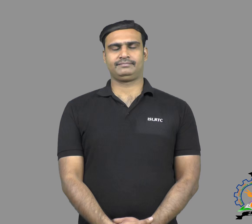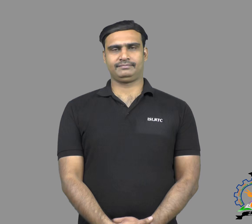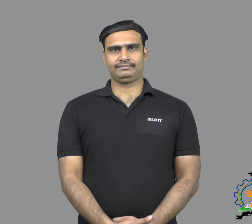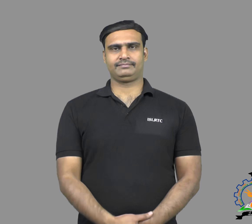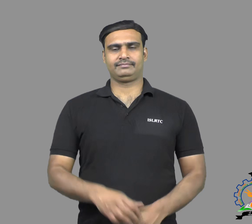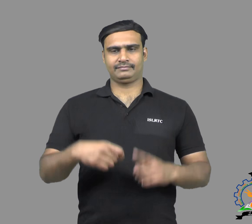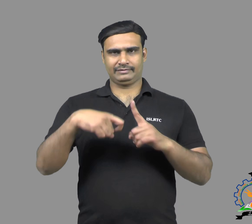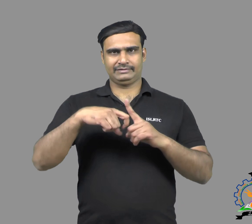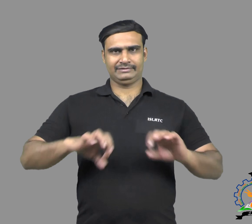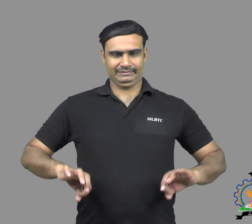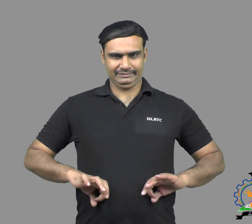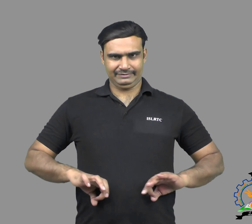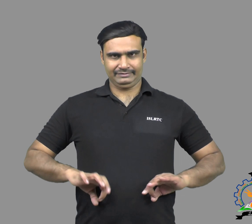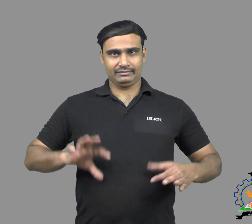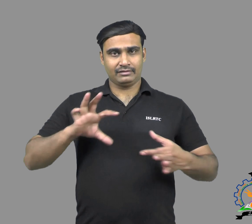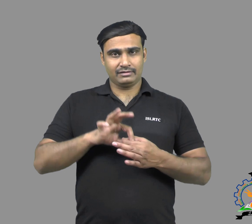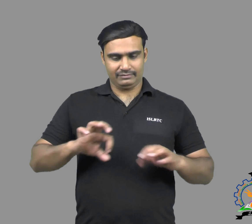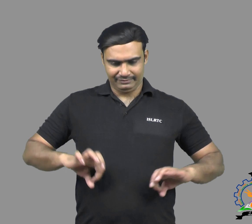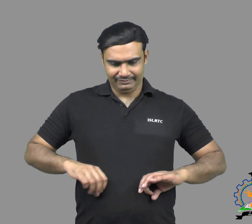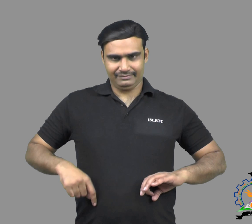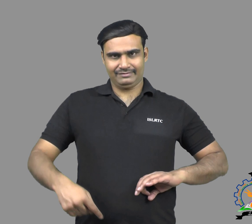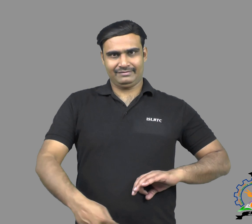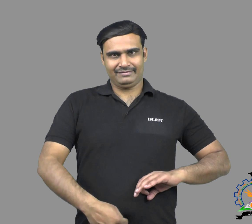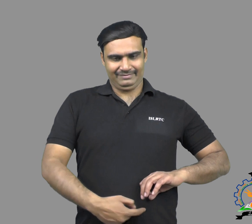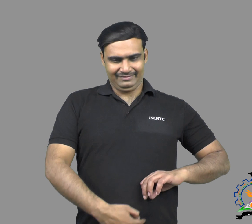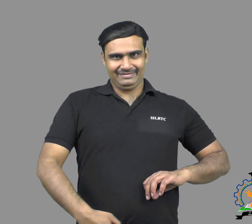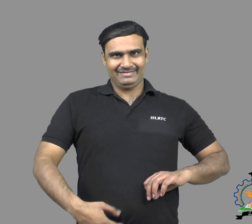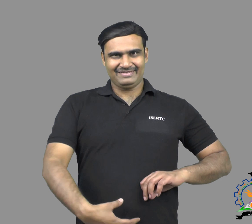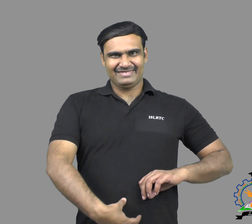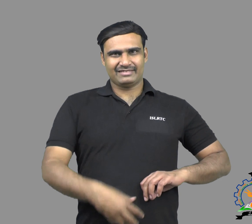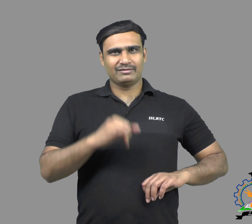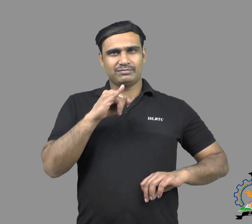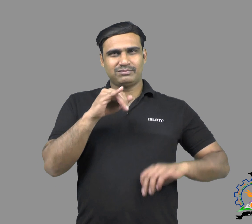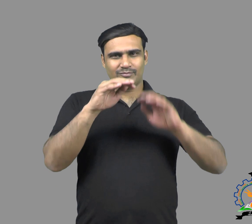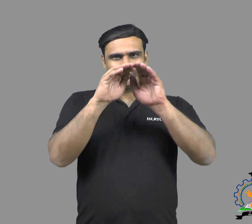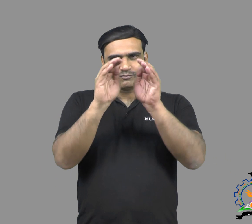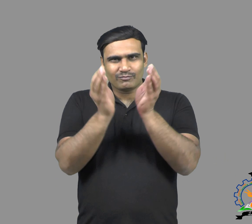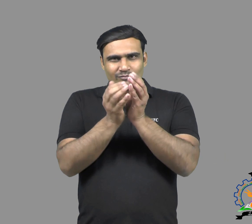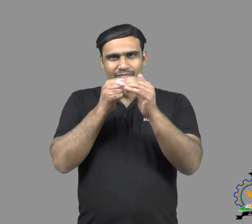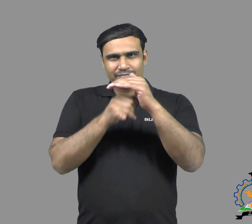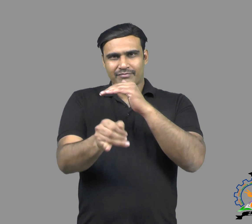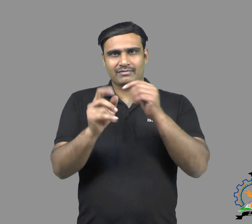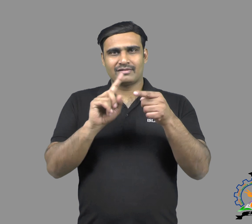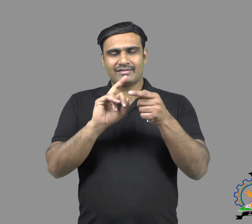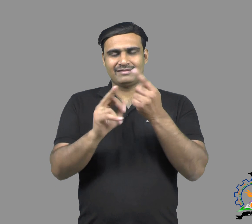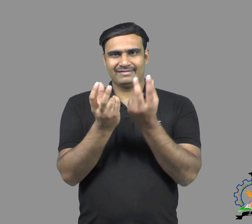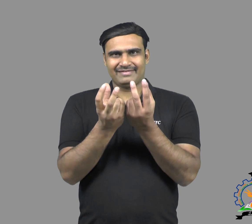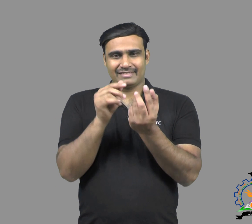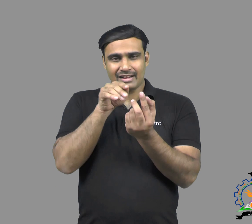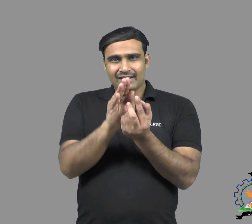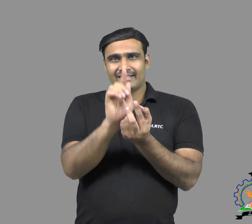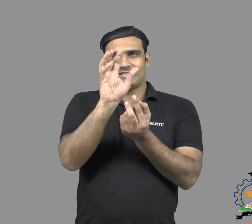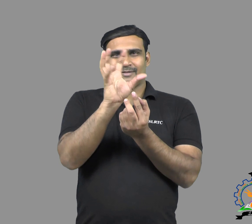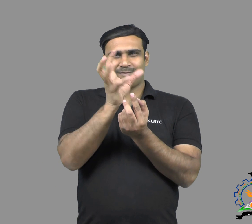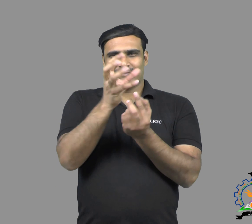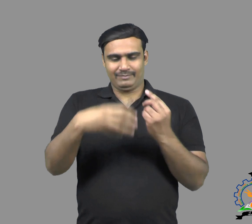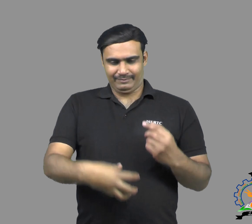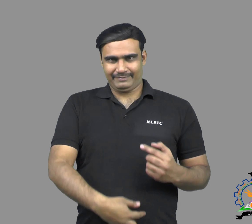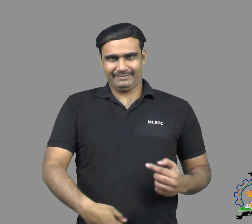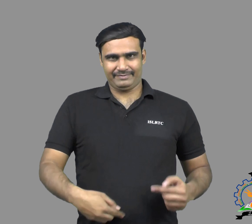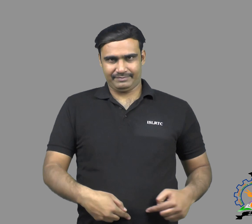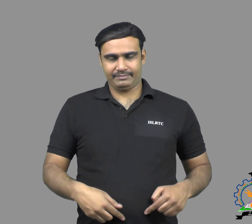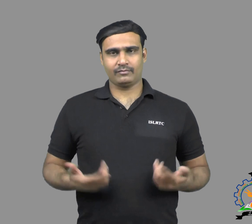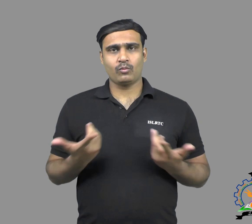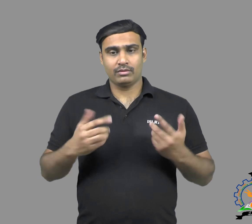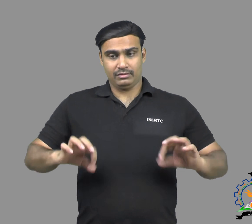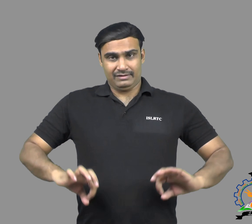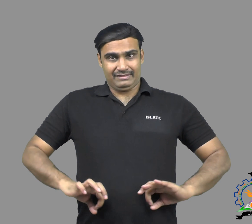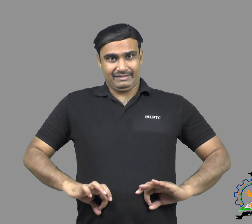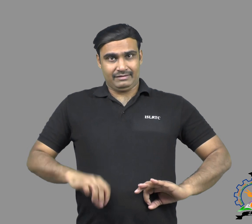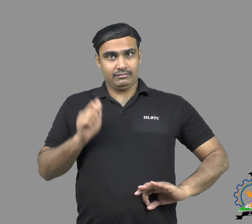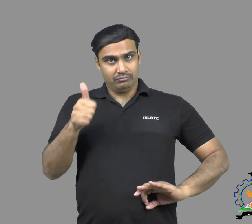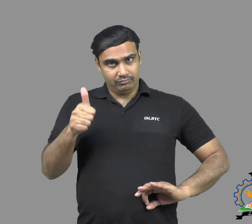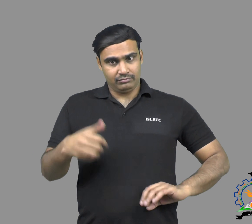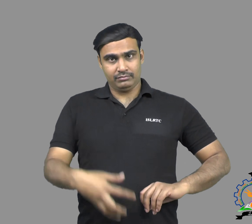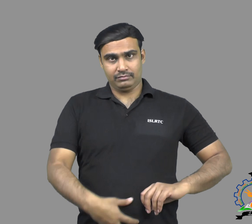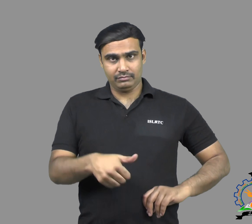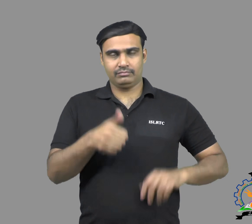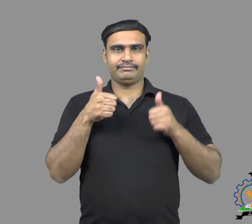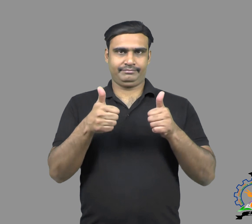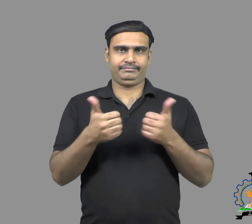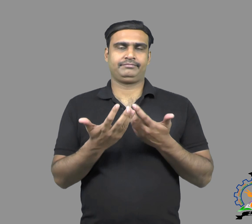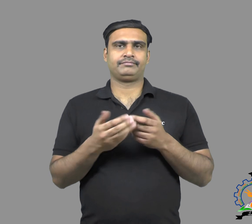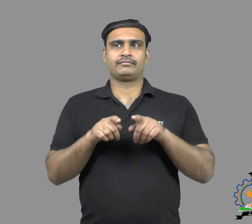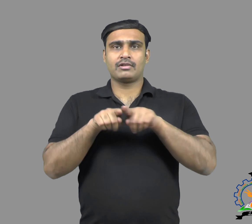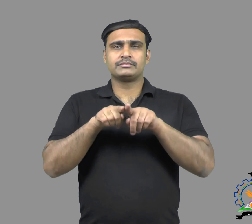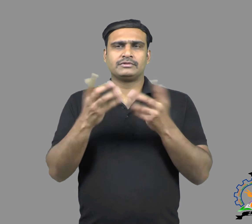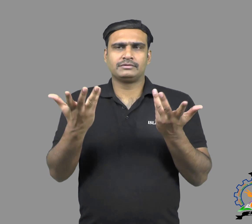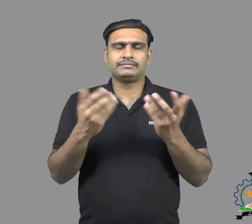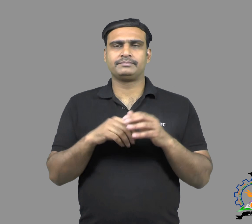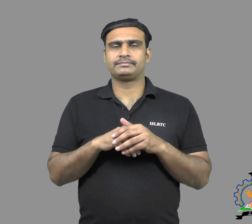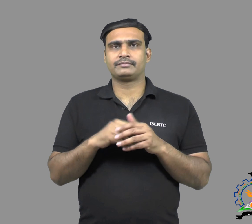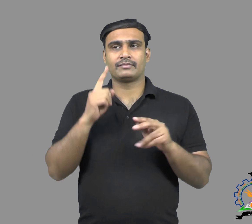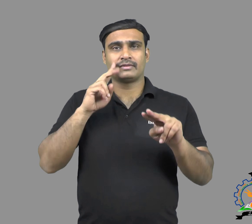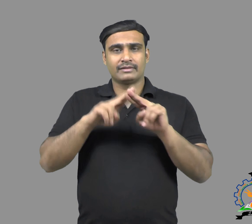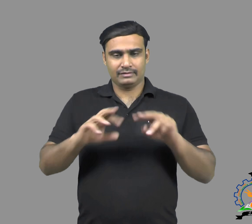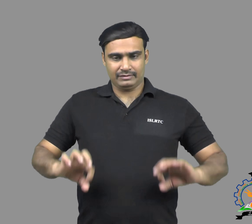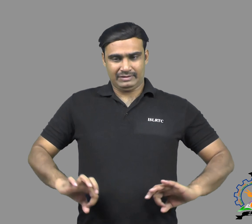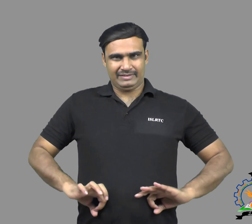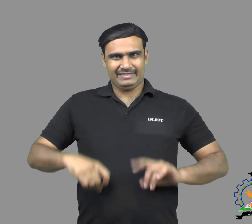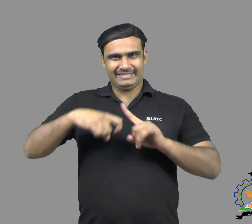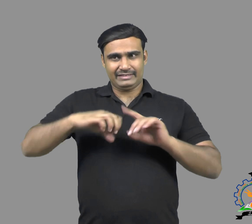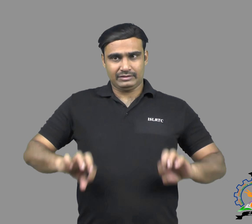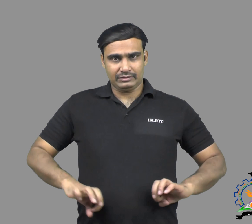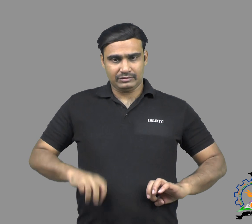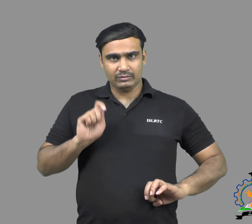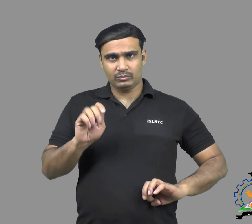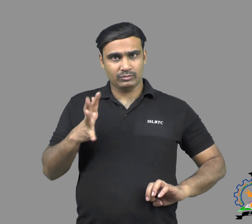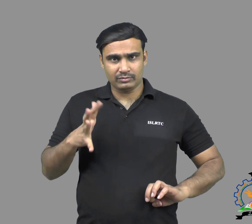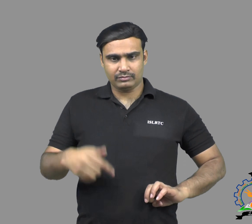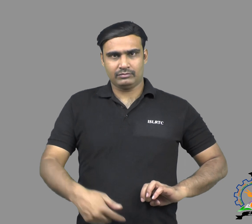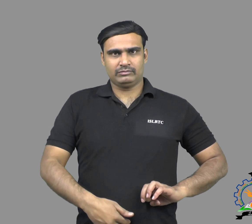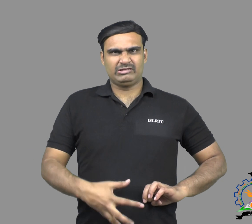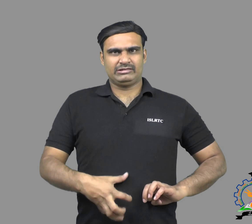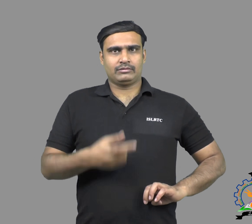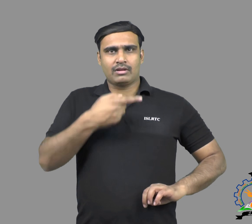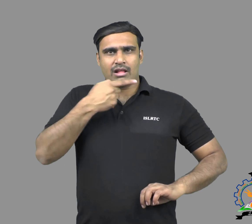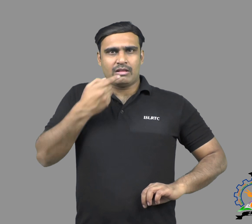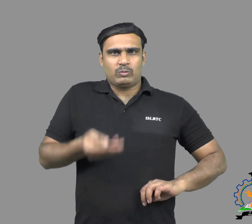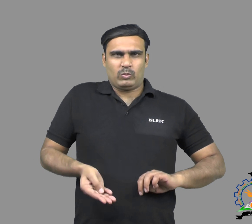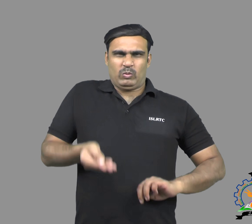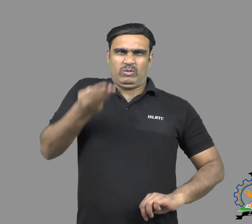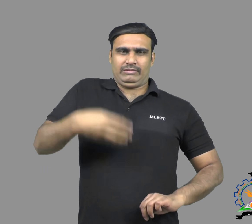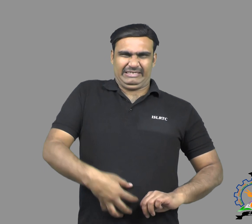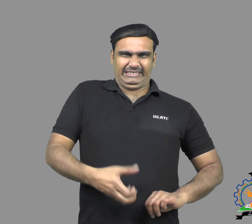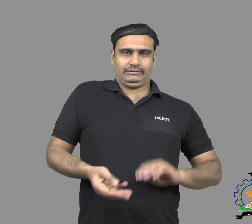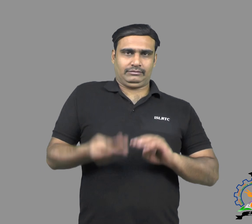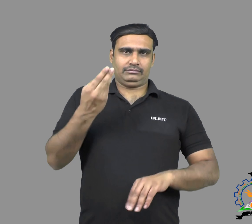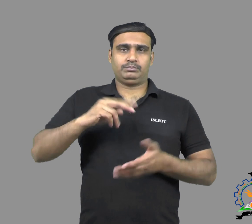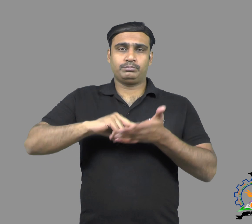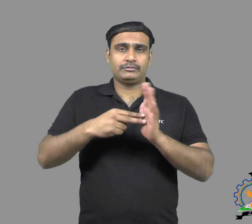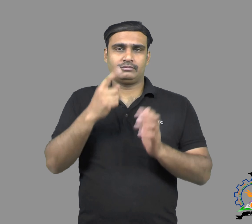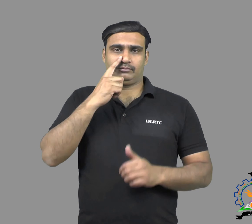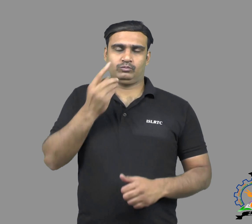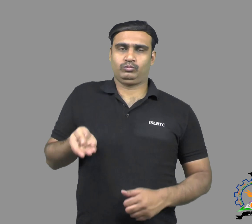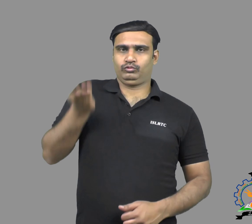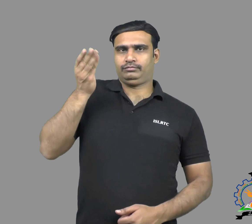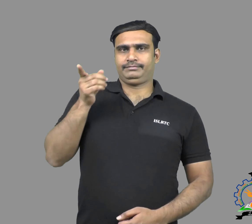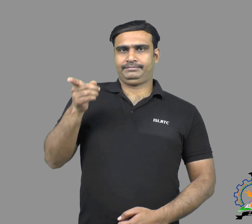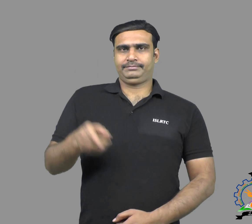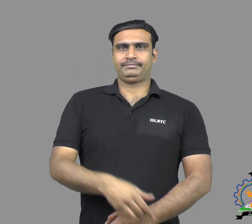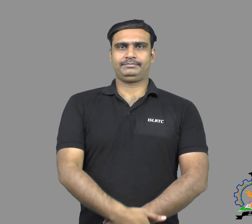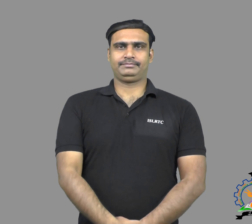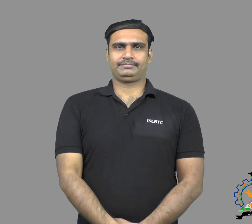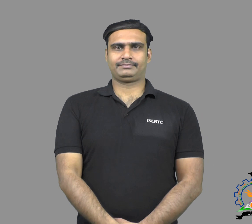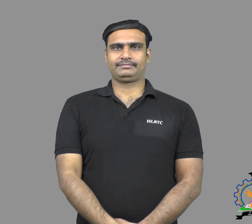Cystitis